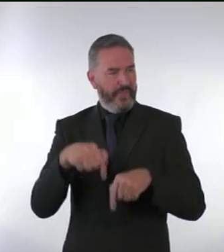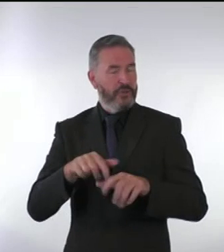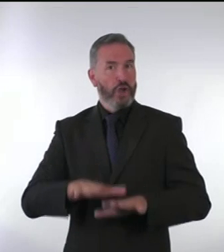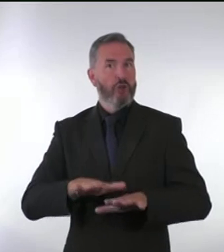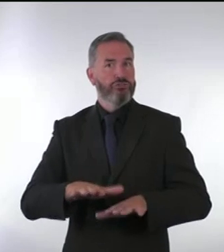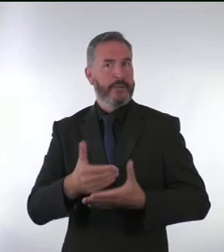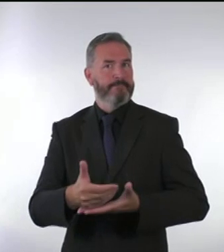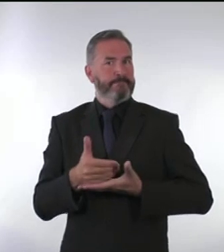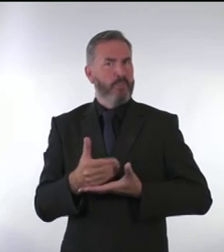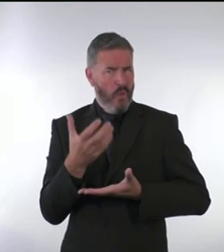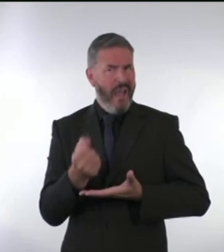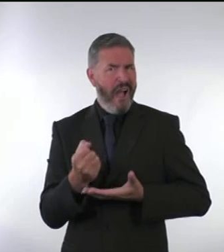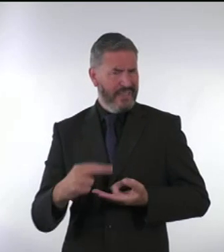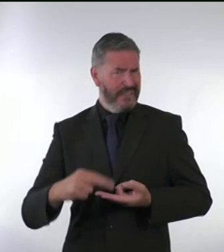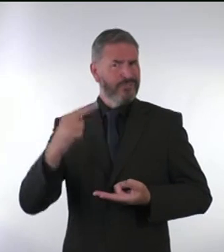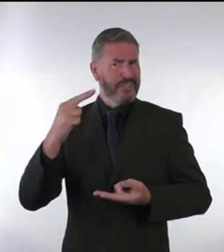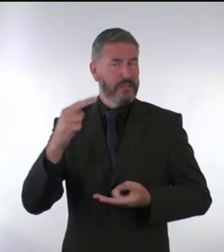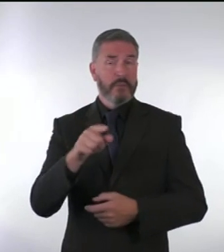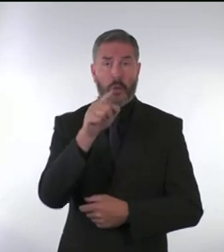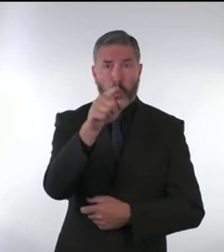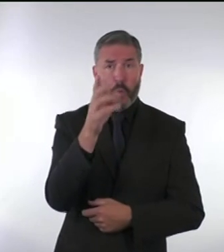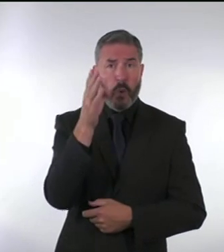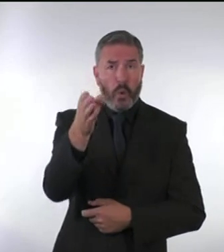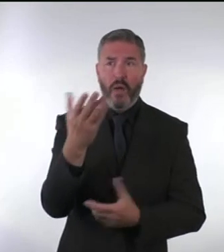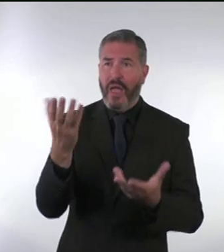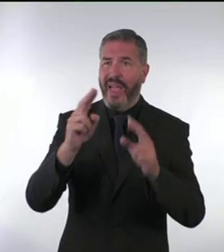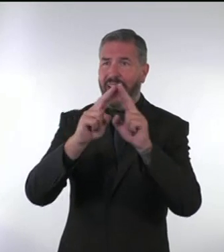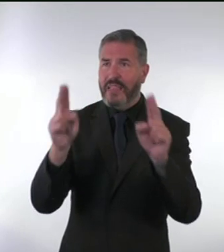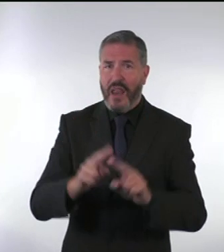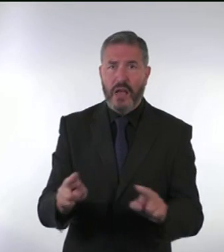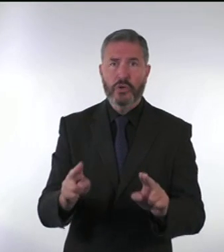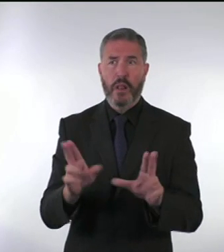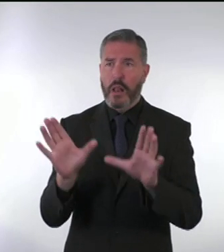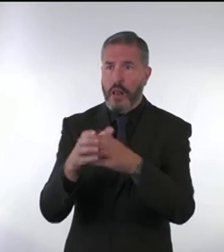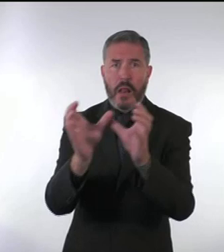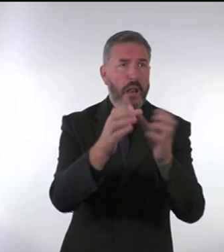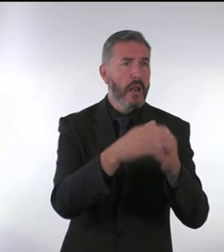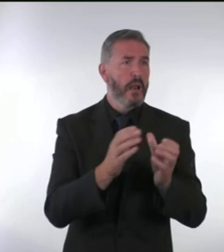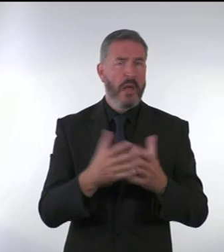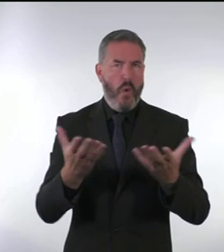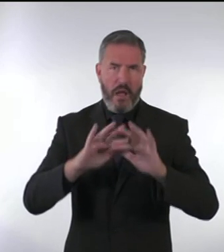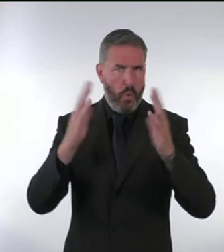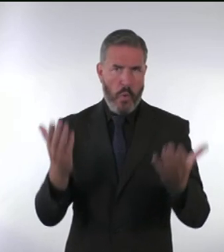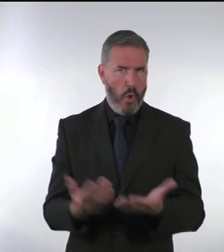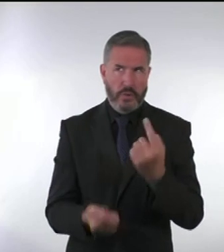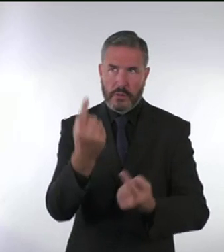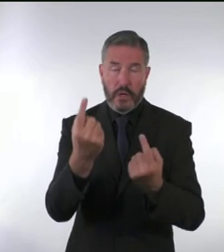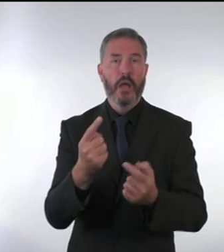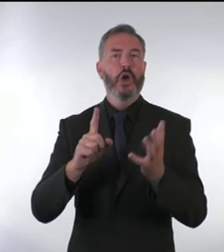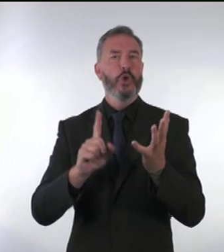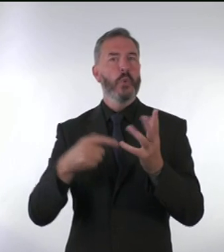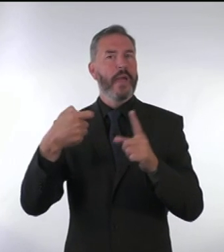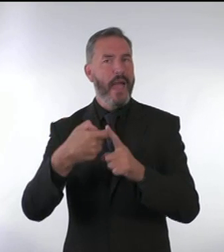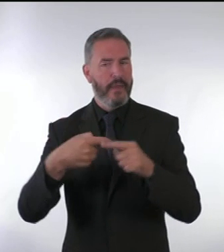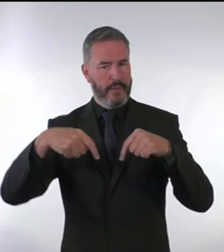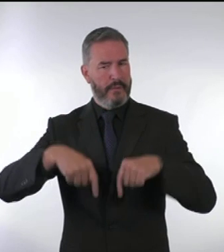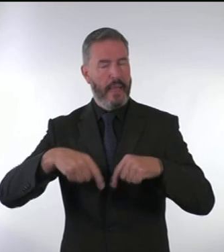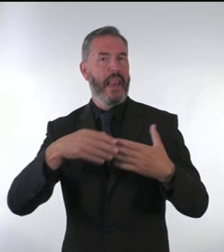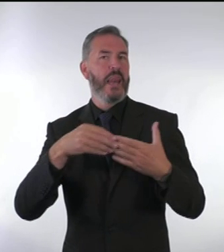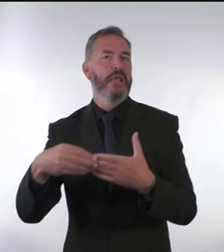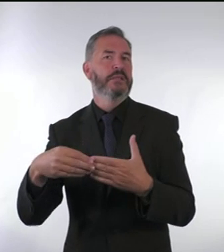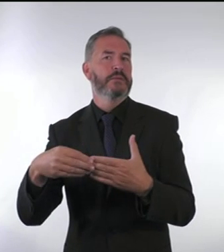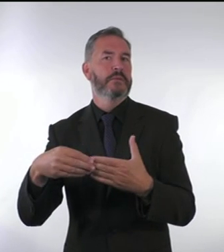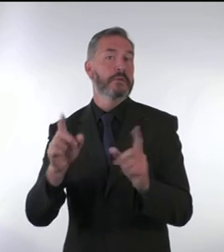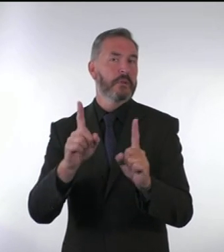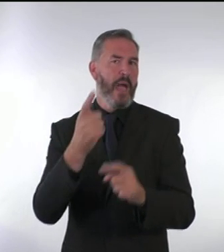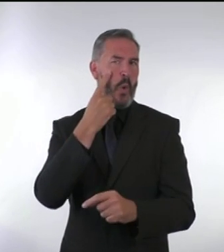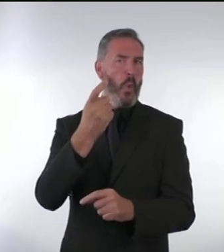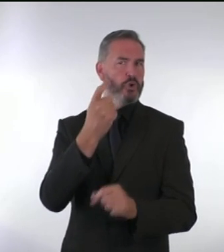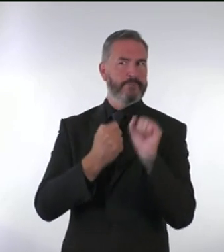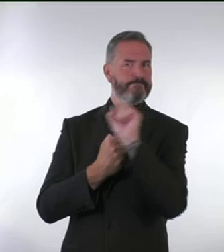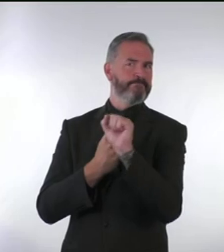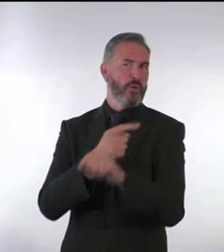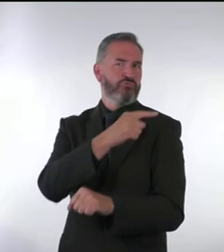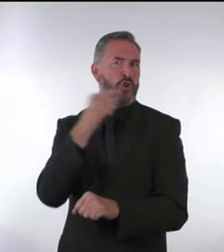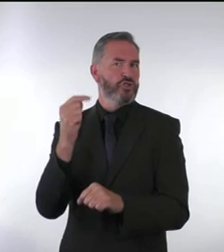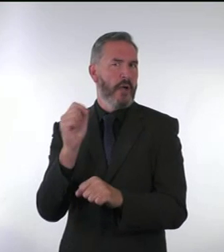I think that he will find if he goes to any international body or gathering around the world that it is the UK that leads the world in caution about Russian interference.